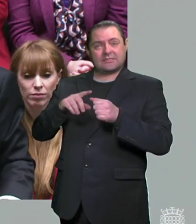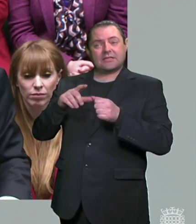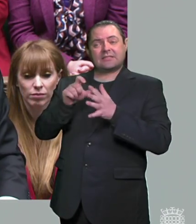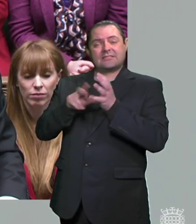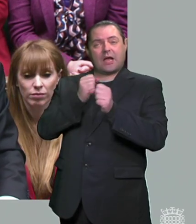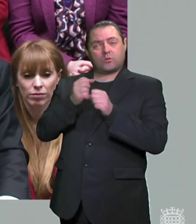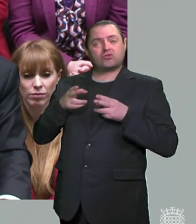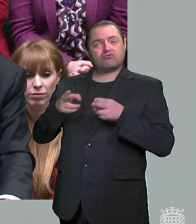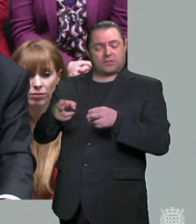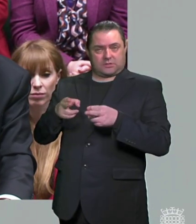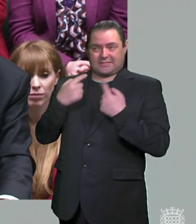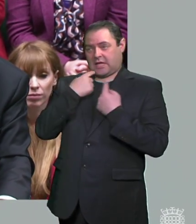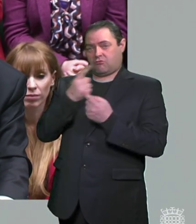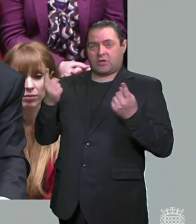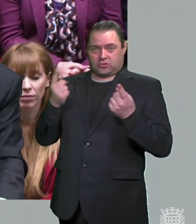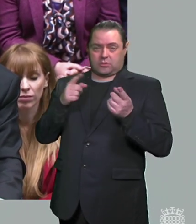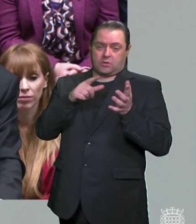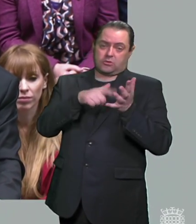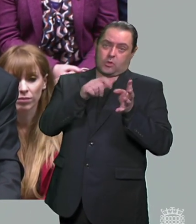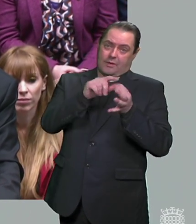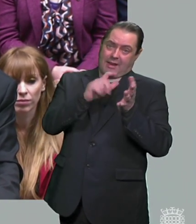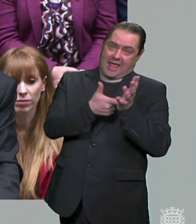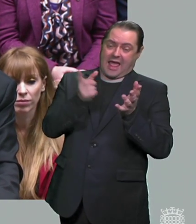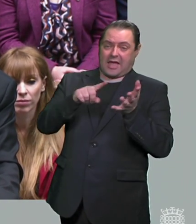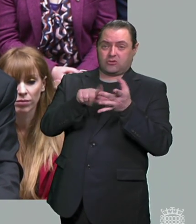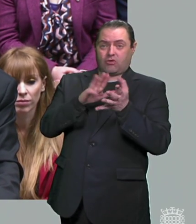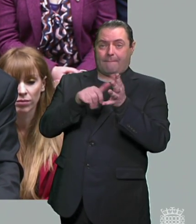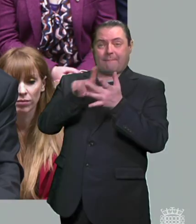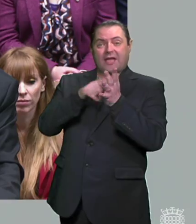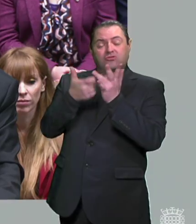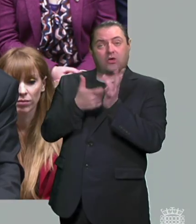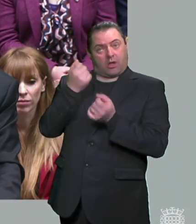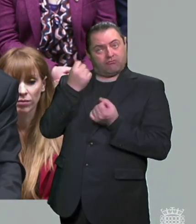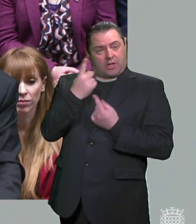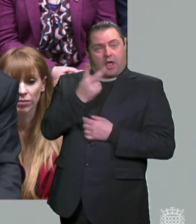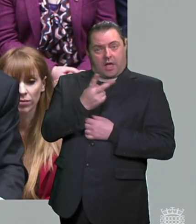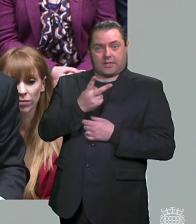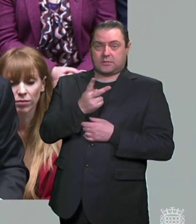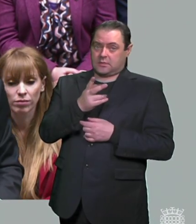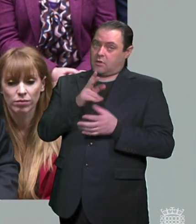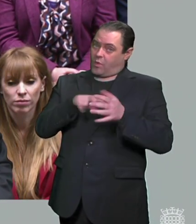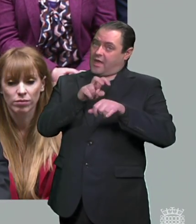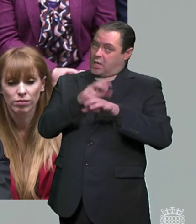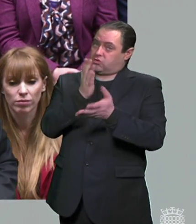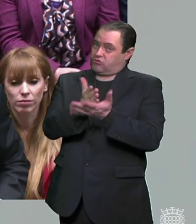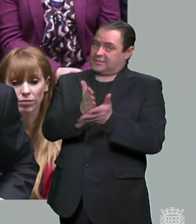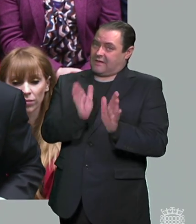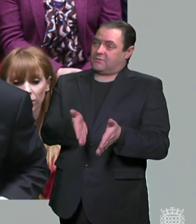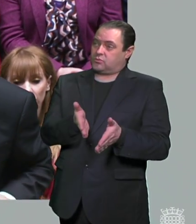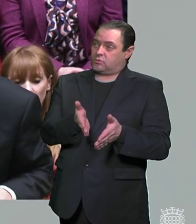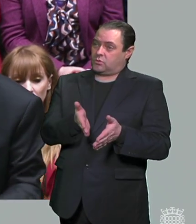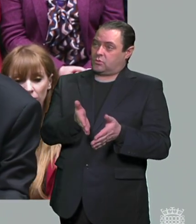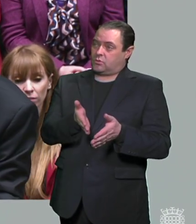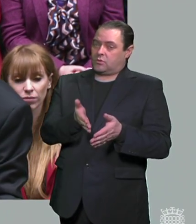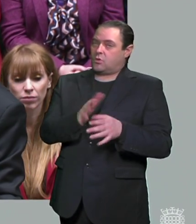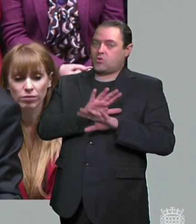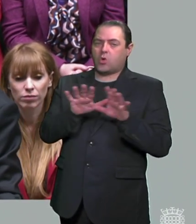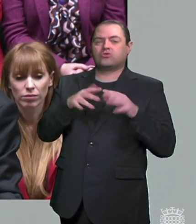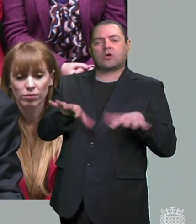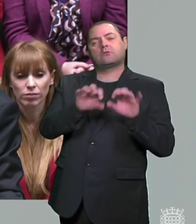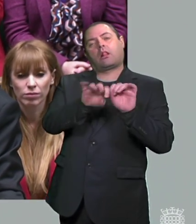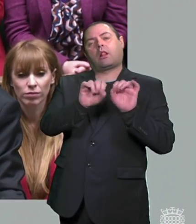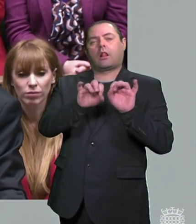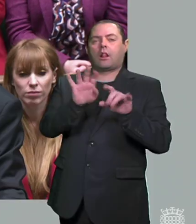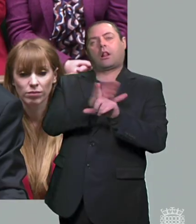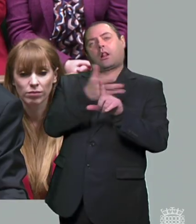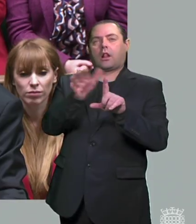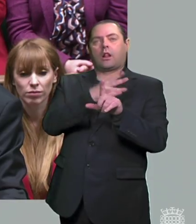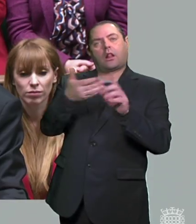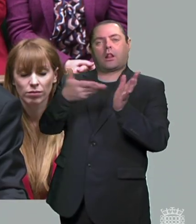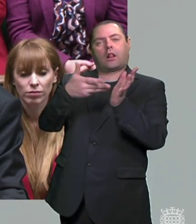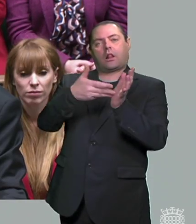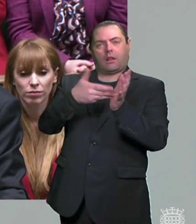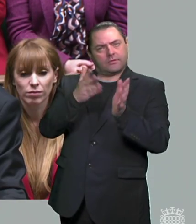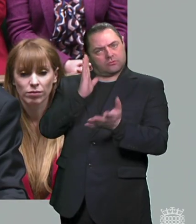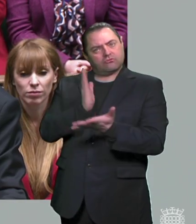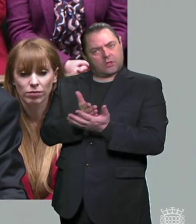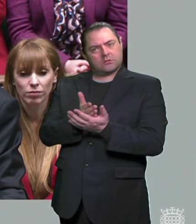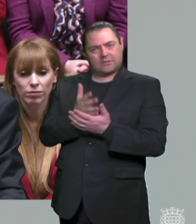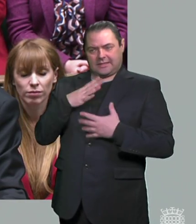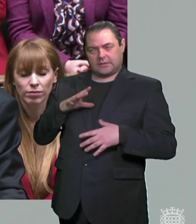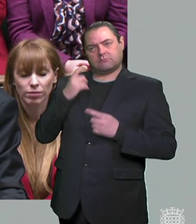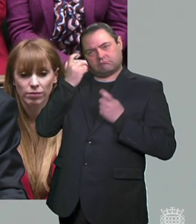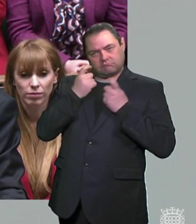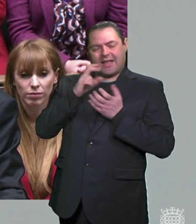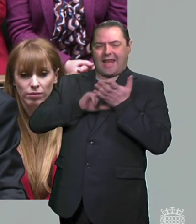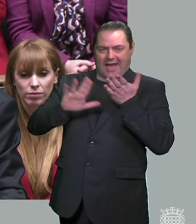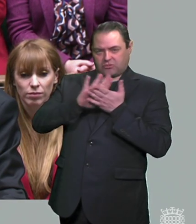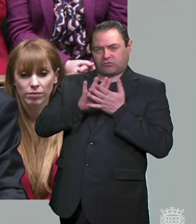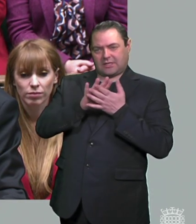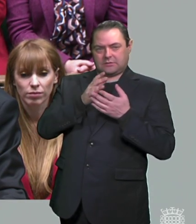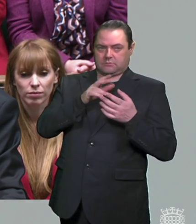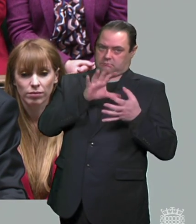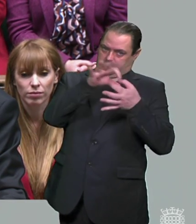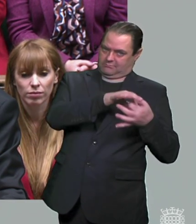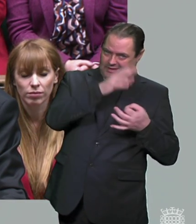Tony Blair and John Major both recognised that politics in Northern Ireland is built on trust, not telling people what they want to hear, and on the need to take seriously the concerns of both communities—nationalists and Unionists.